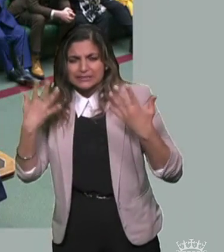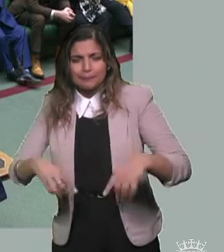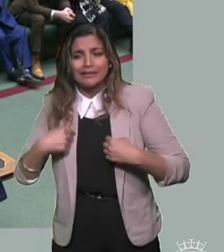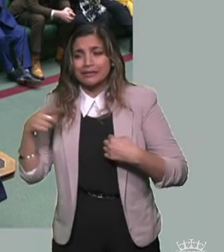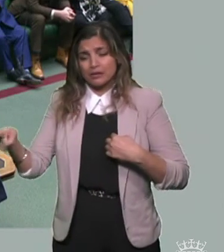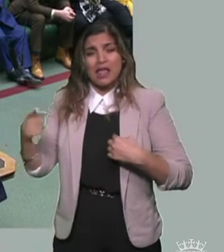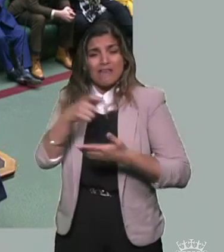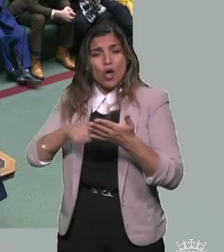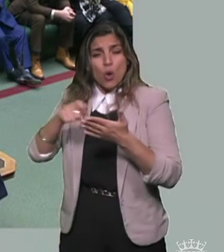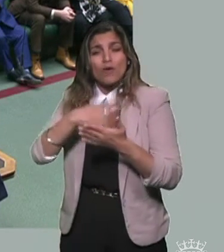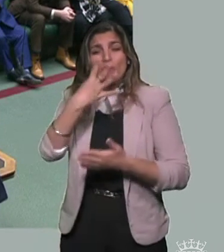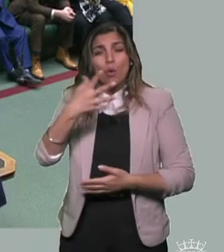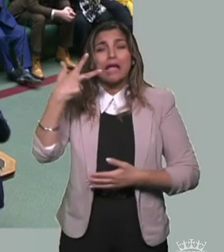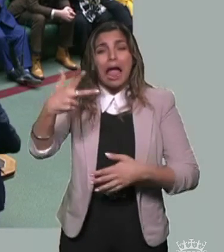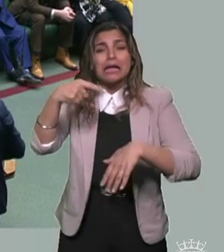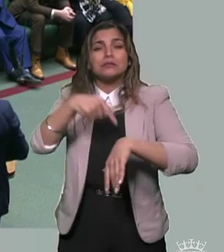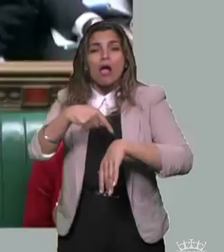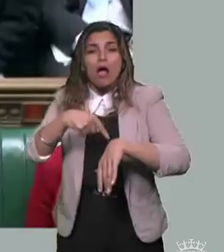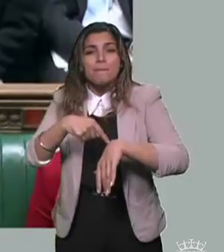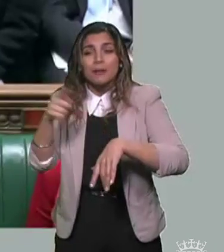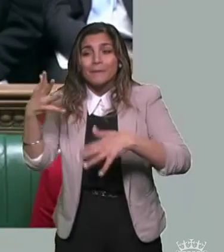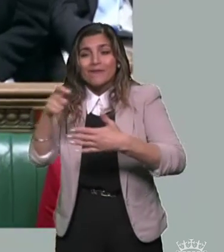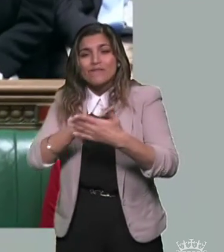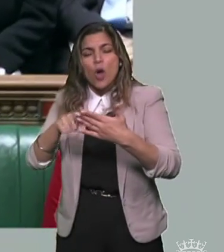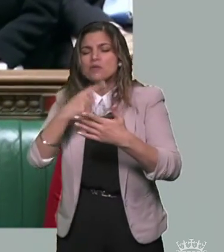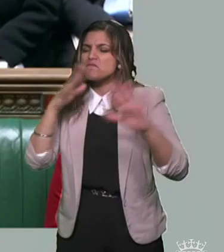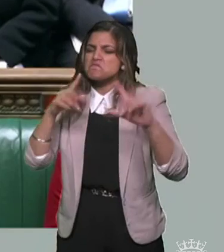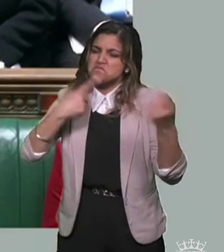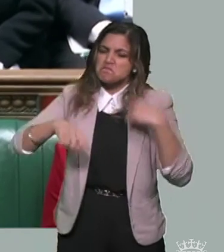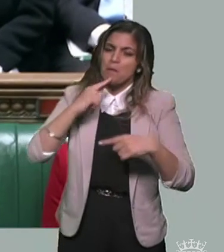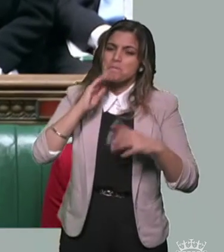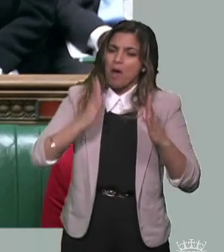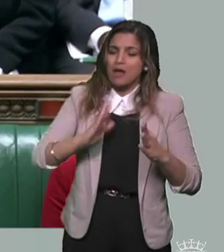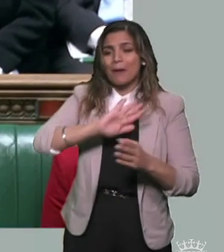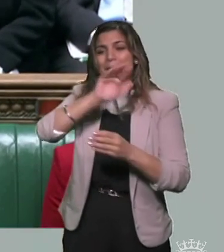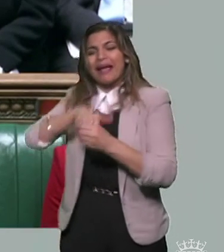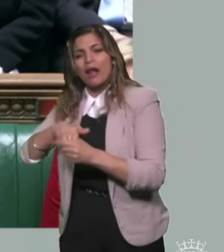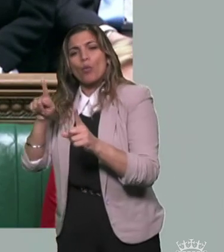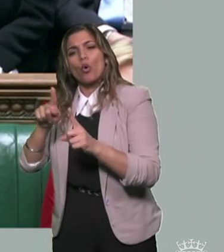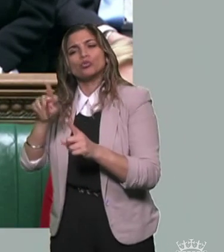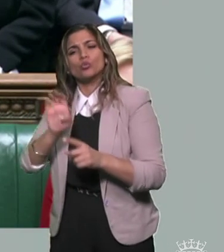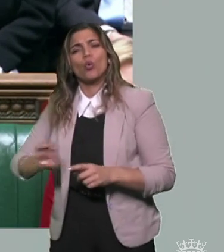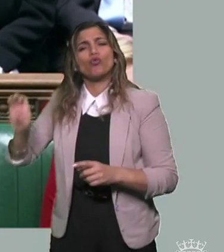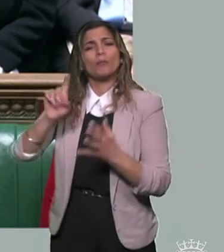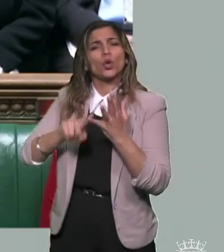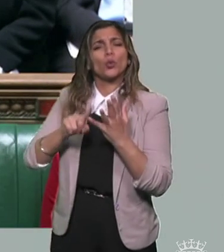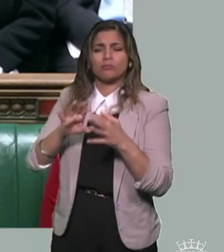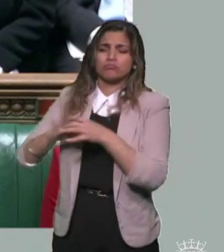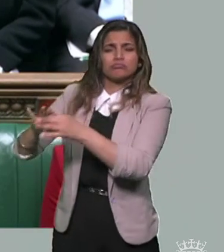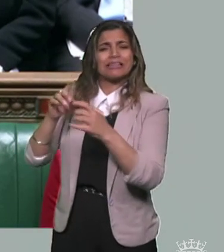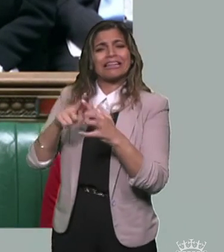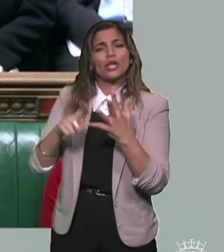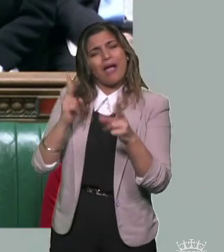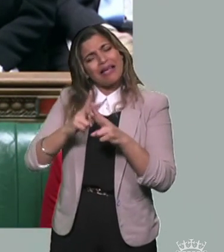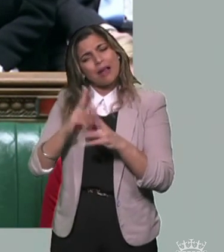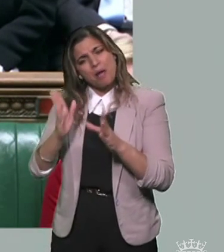We delivered on Brexit. He voted 48 times to take this country back into the European Union.